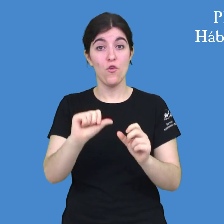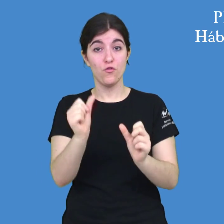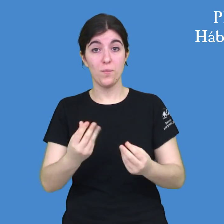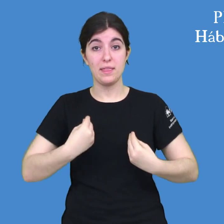forma